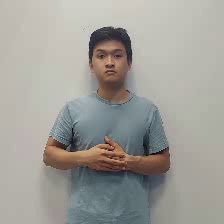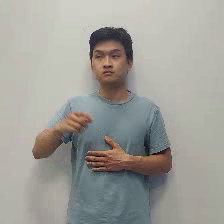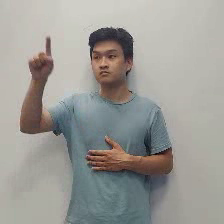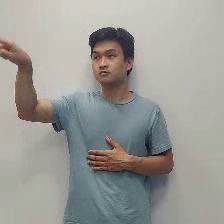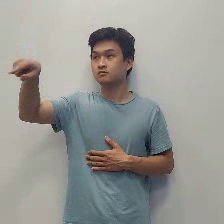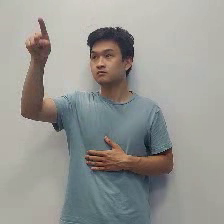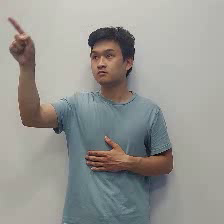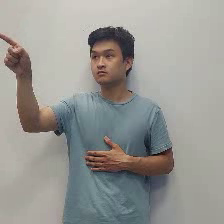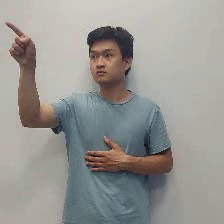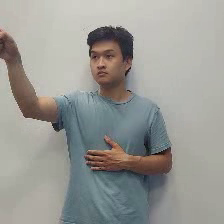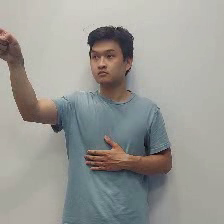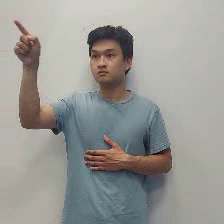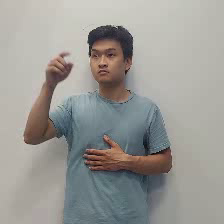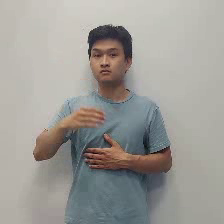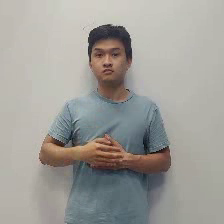Họ